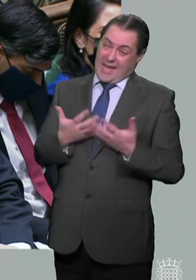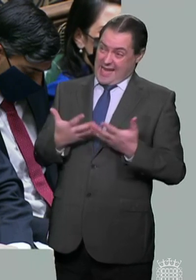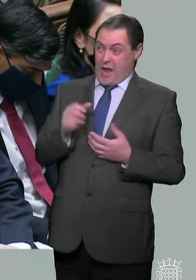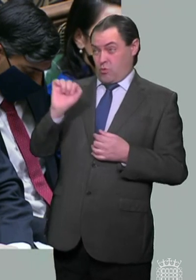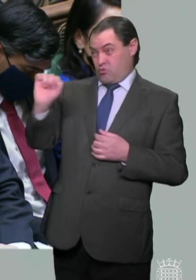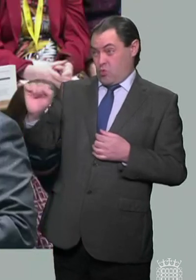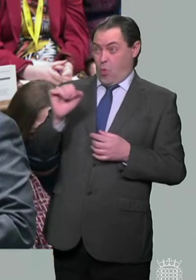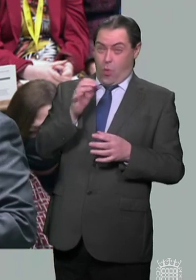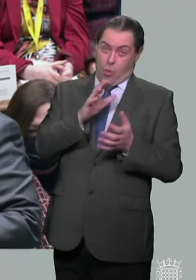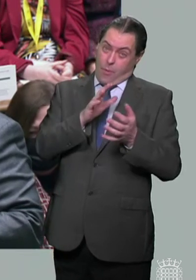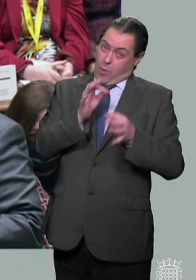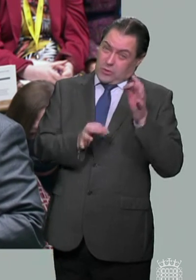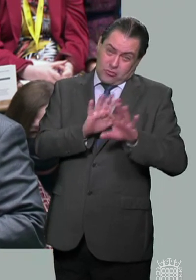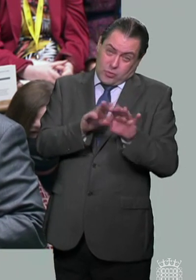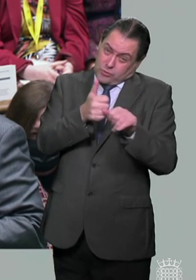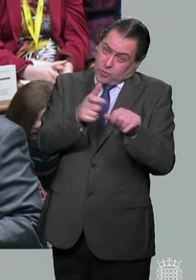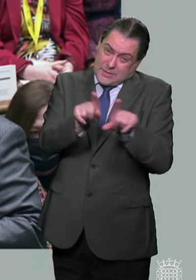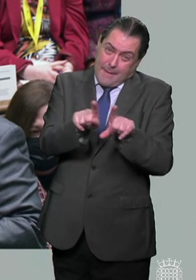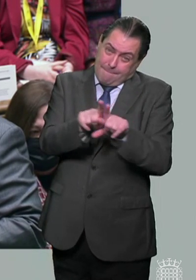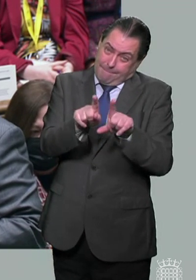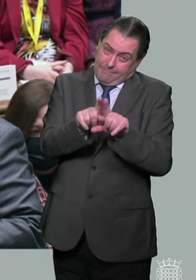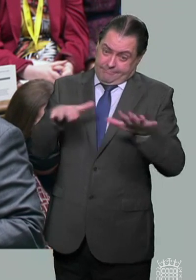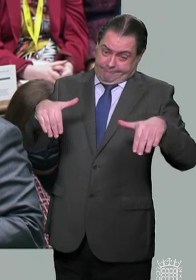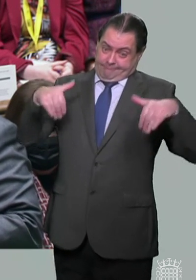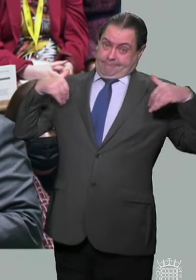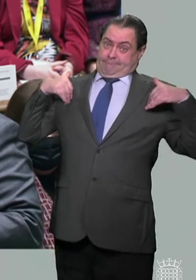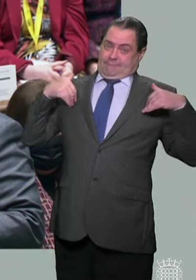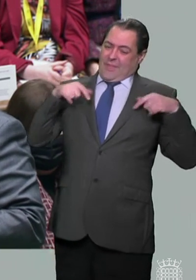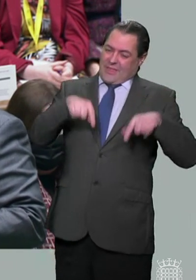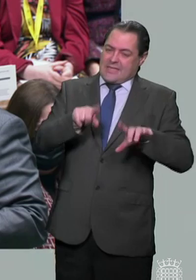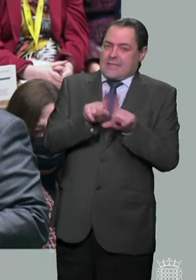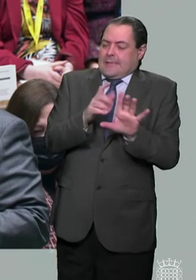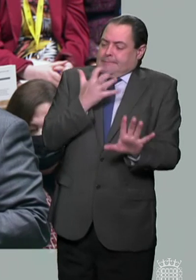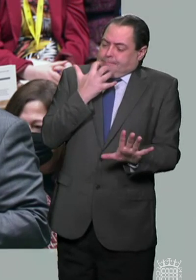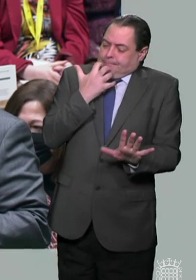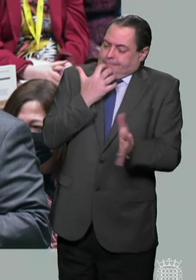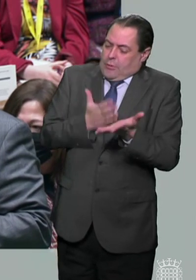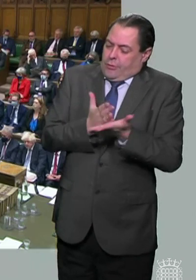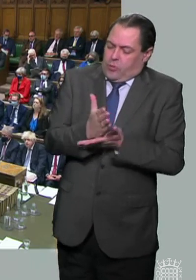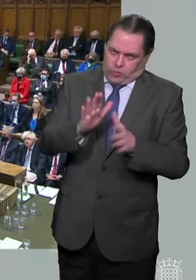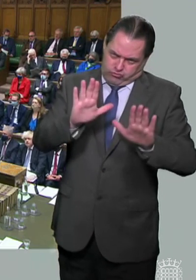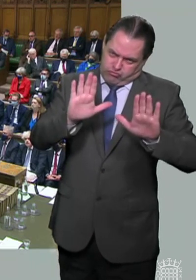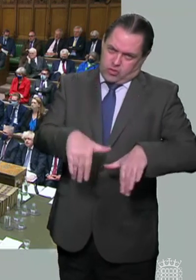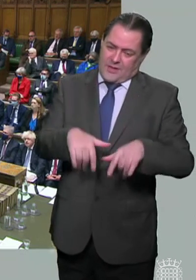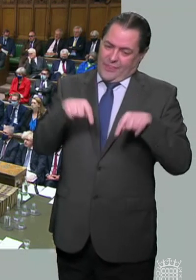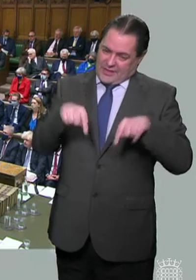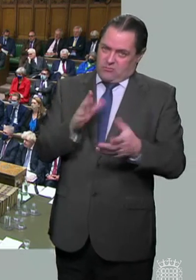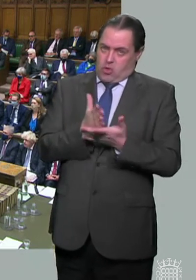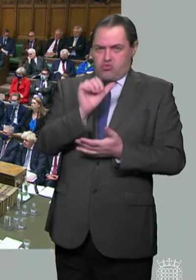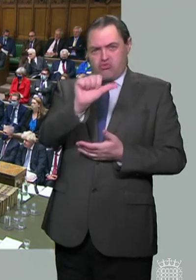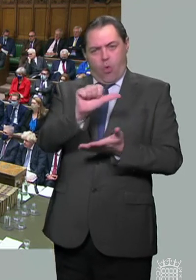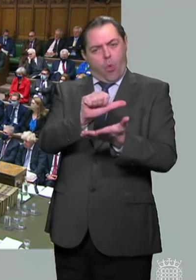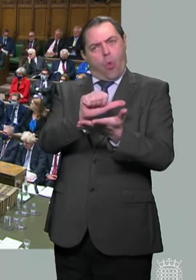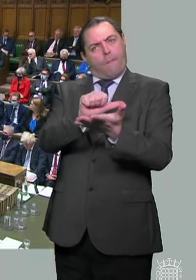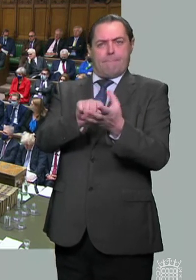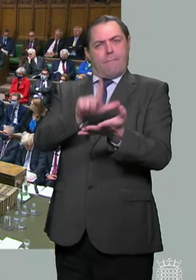This is not a grin-and-bear-it moment; this is a moment of moral reckoning.